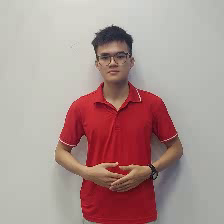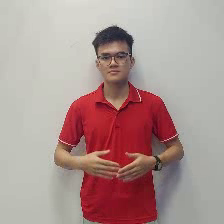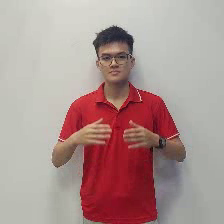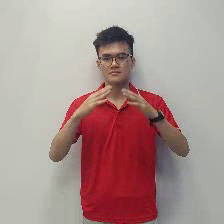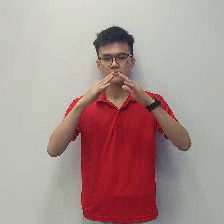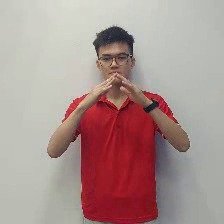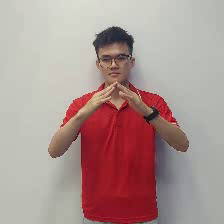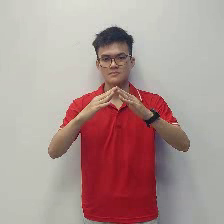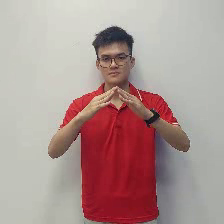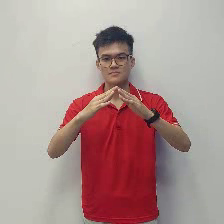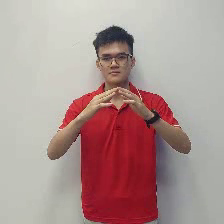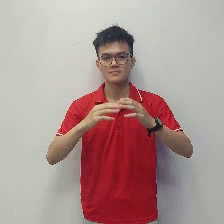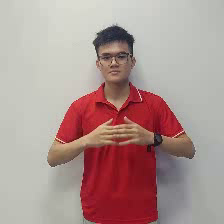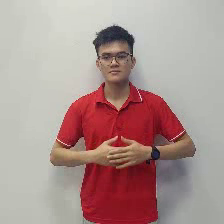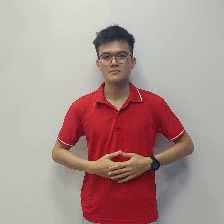Nhà